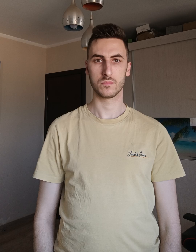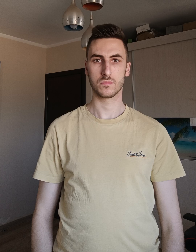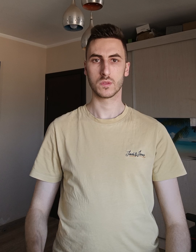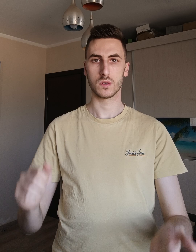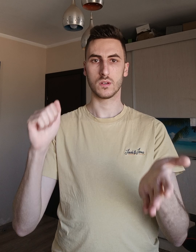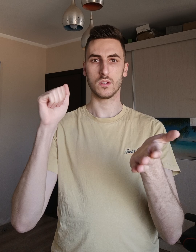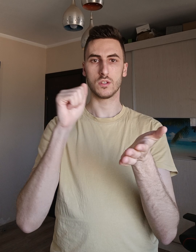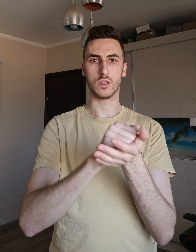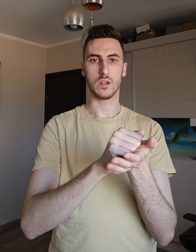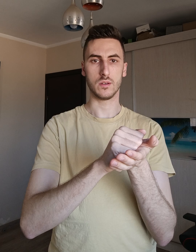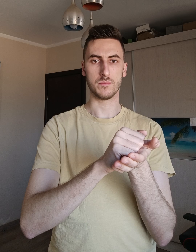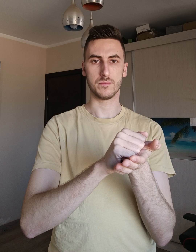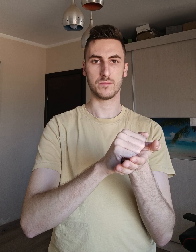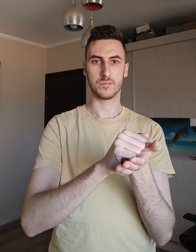לשלם